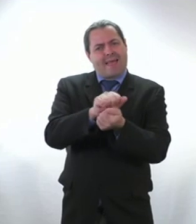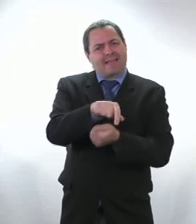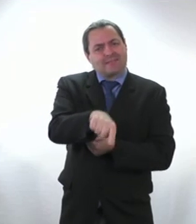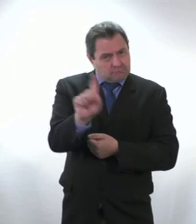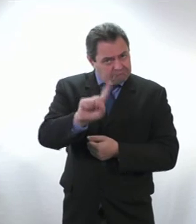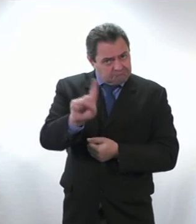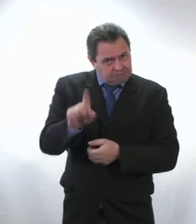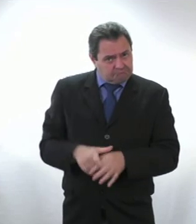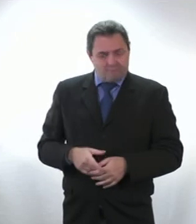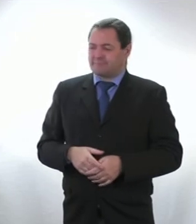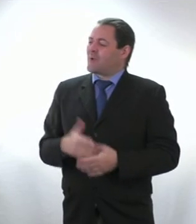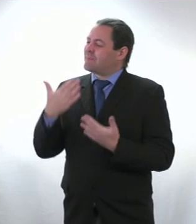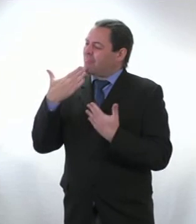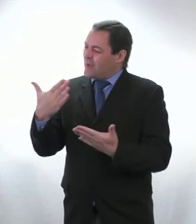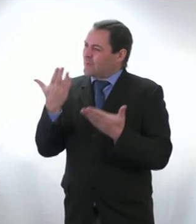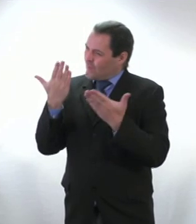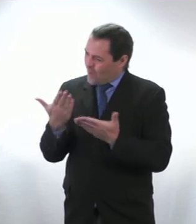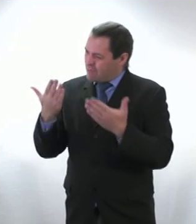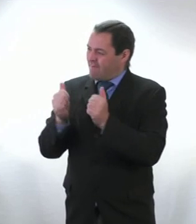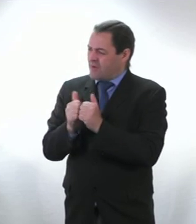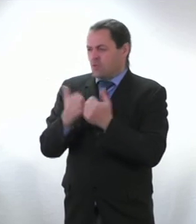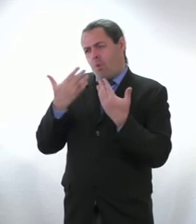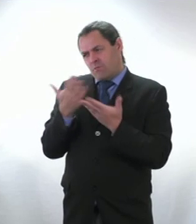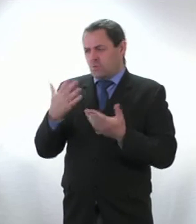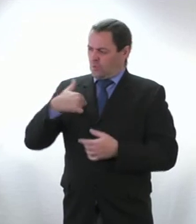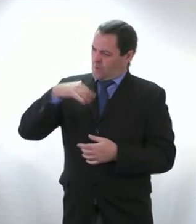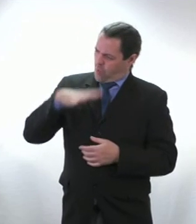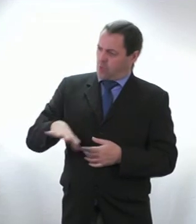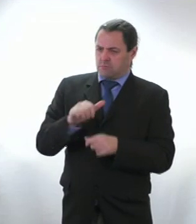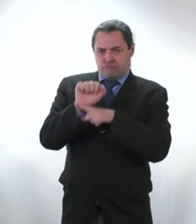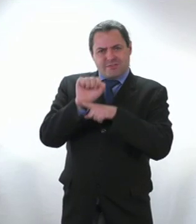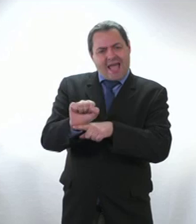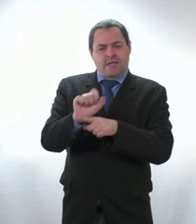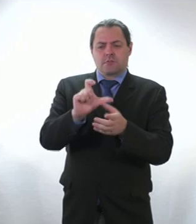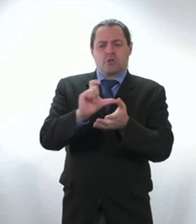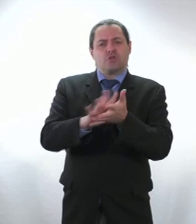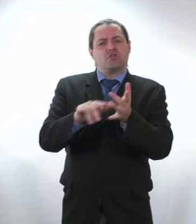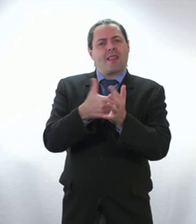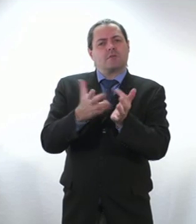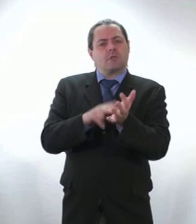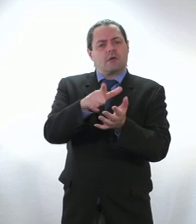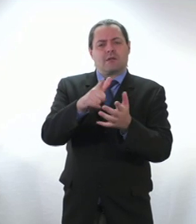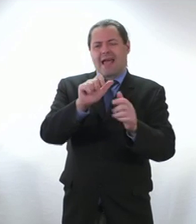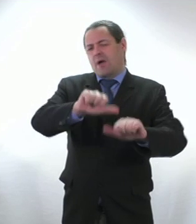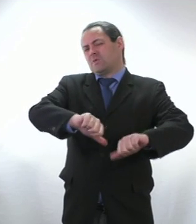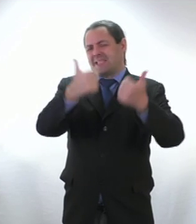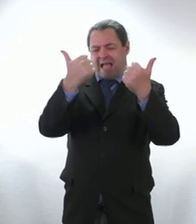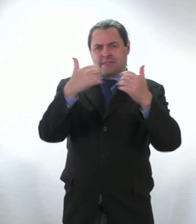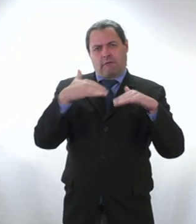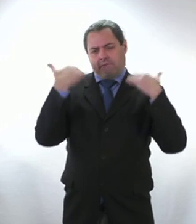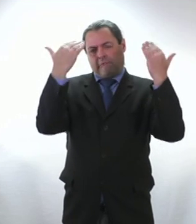I thank my right hon. Friend, and we are committed to protecting areas such as the Chilterns area of outstanding natural beauty.